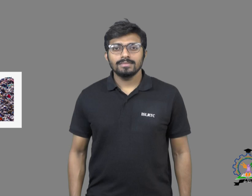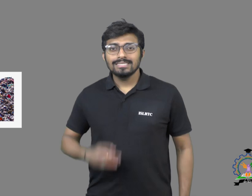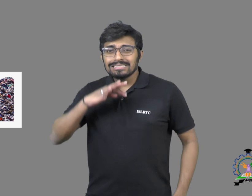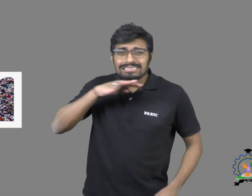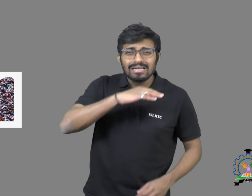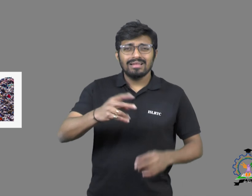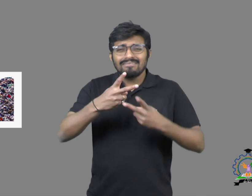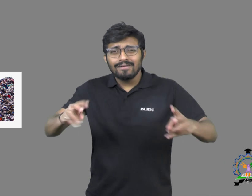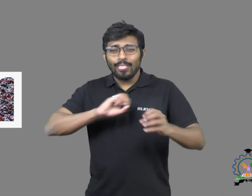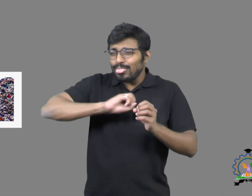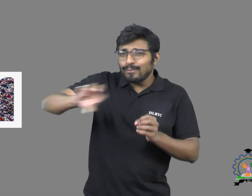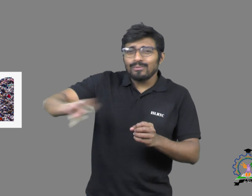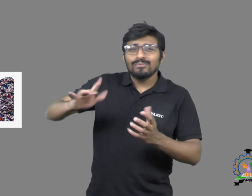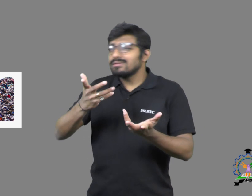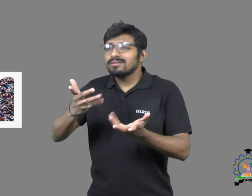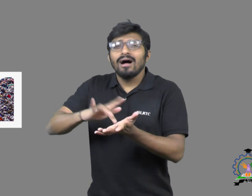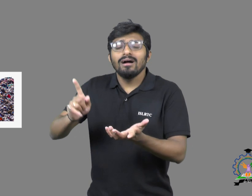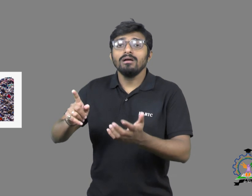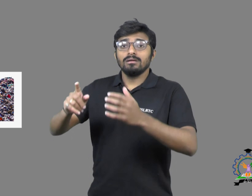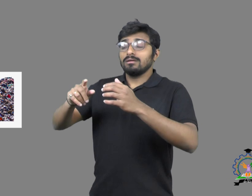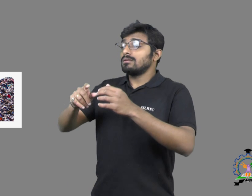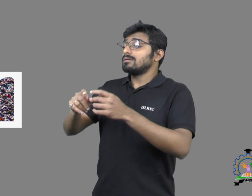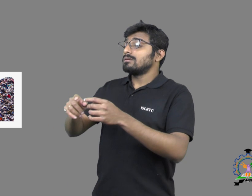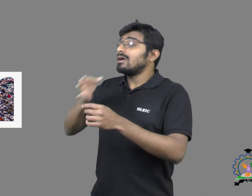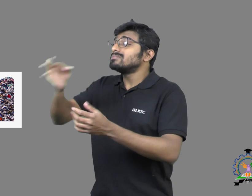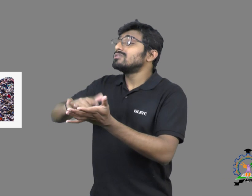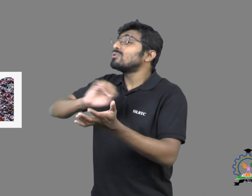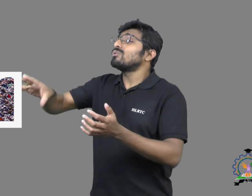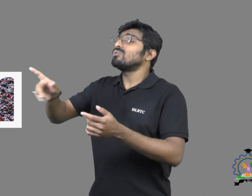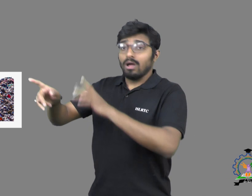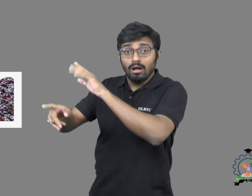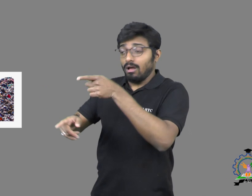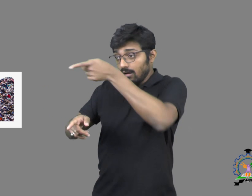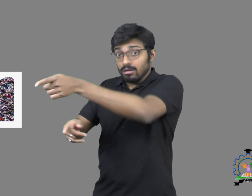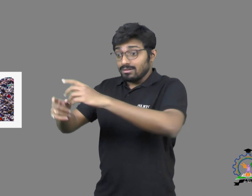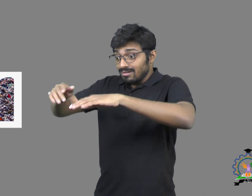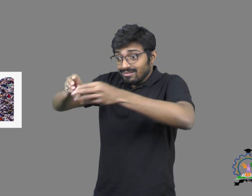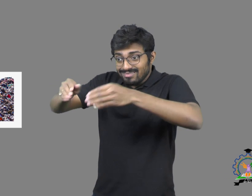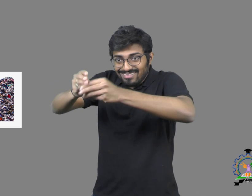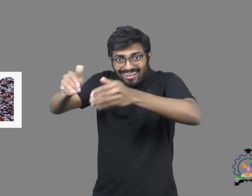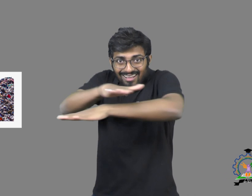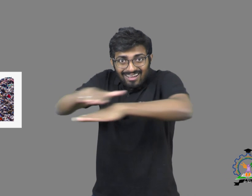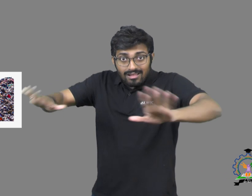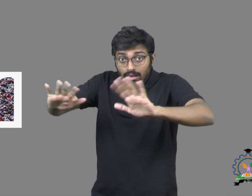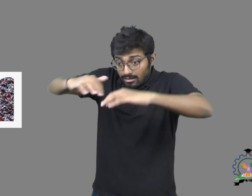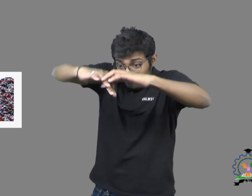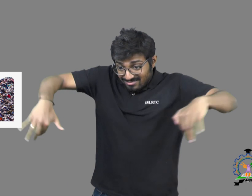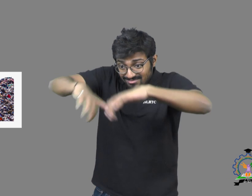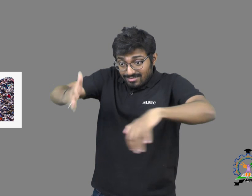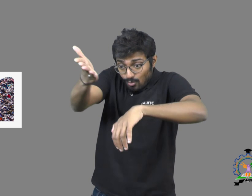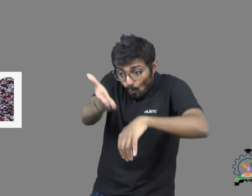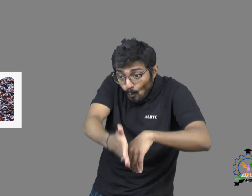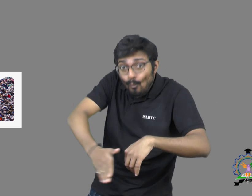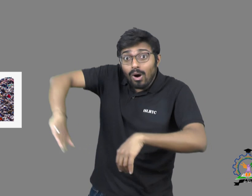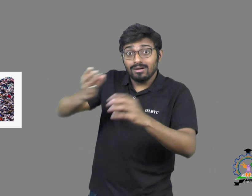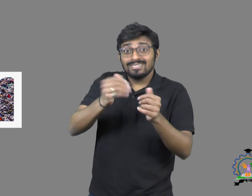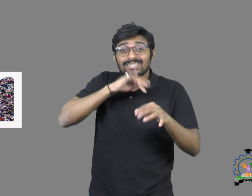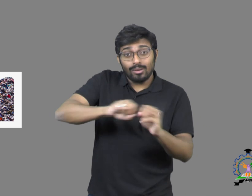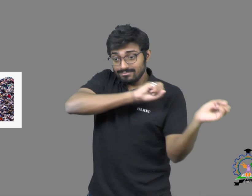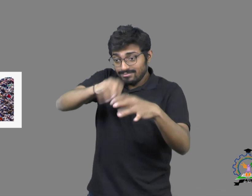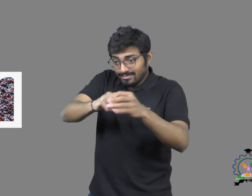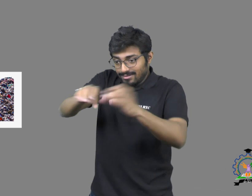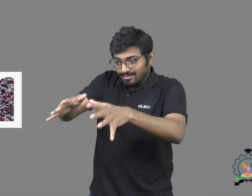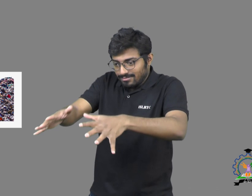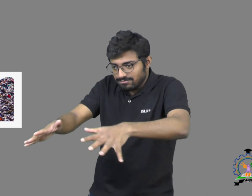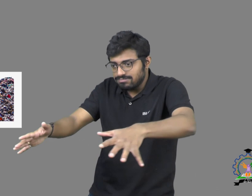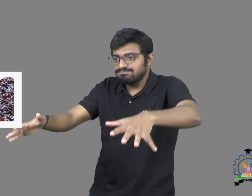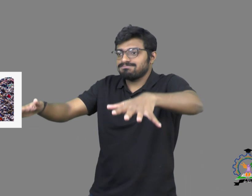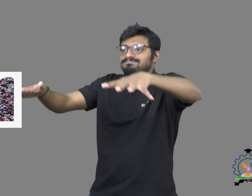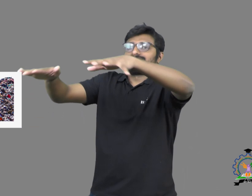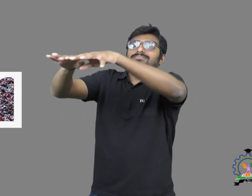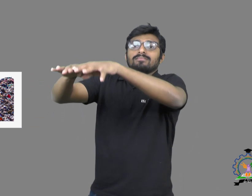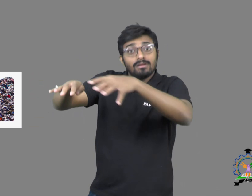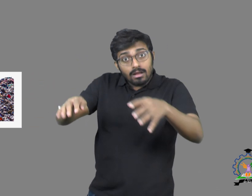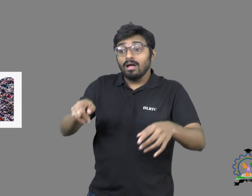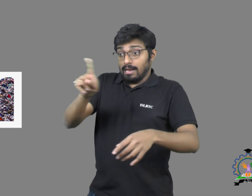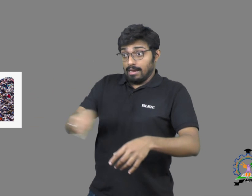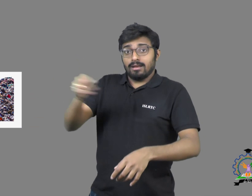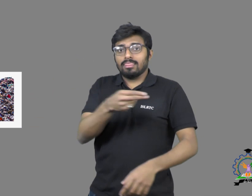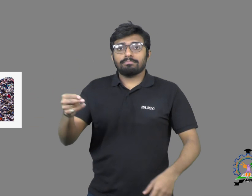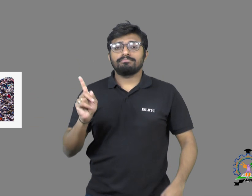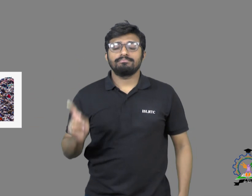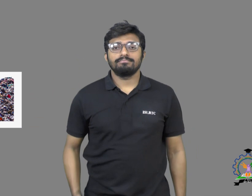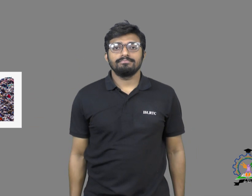Landfill